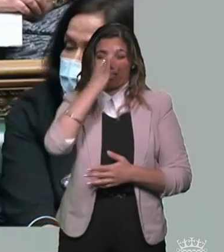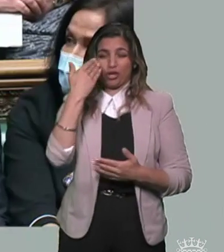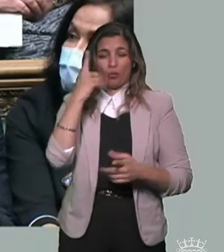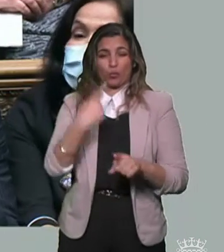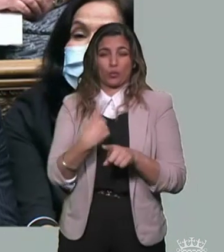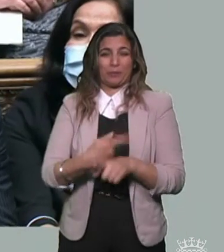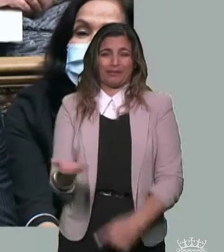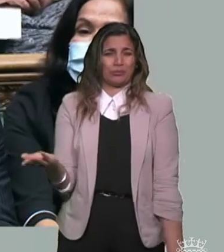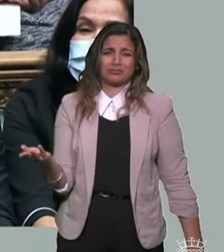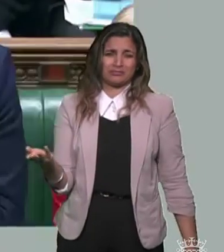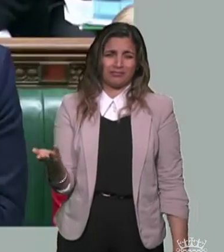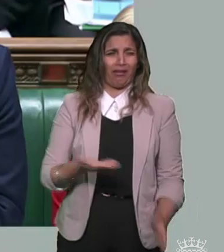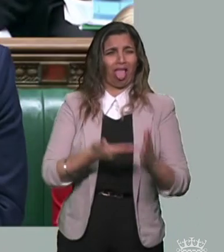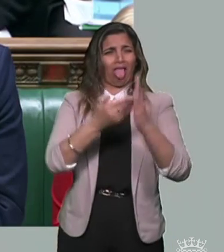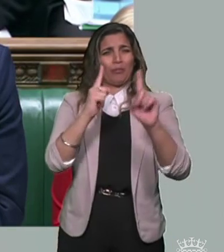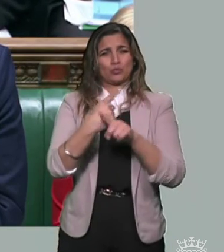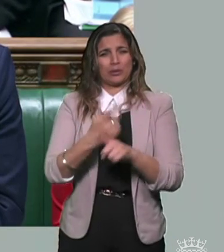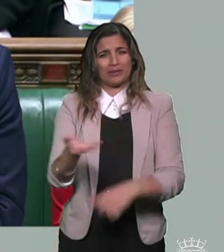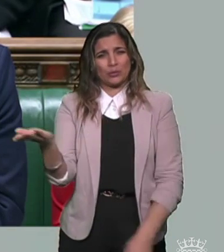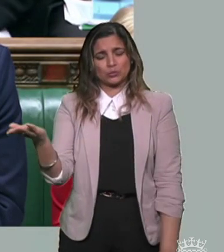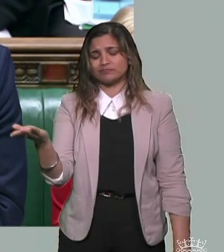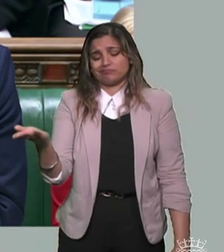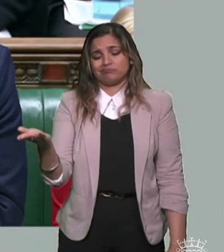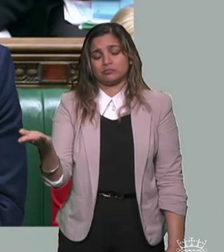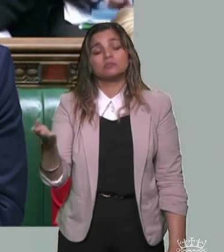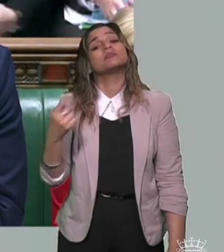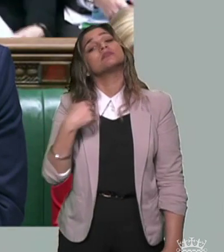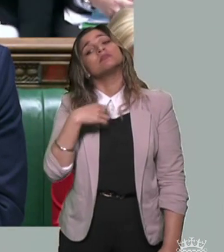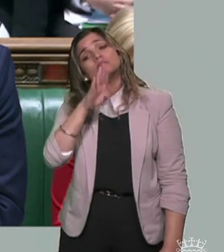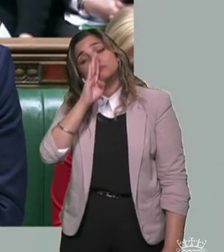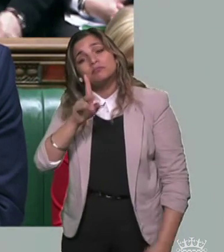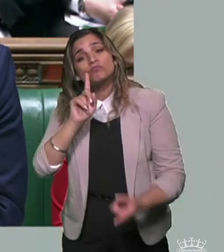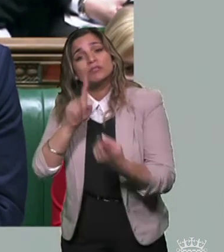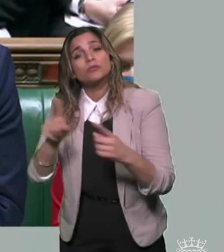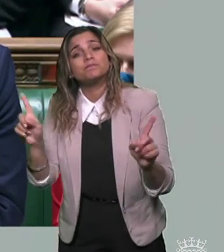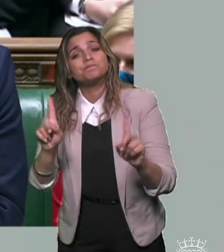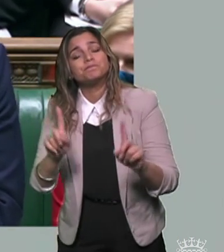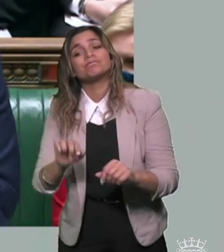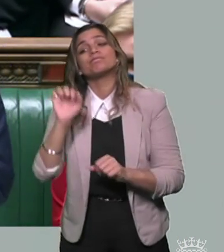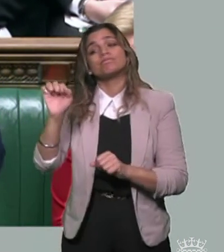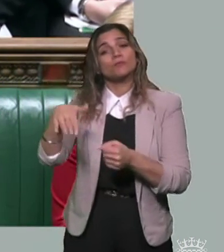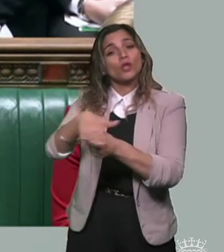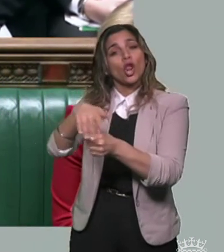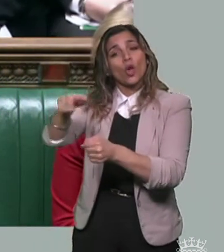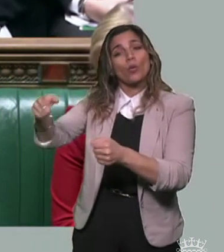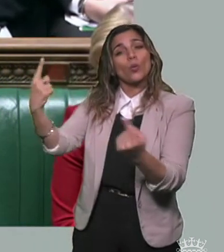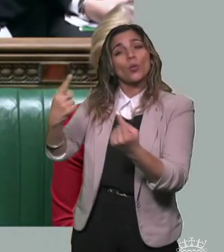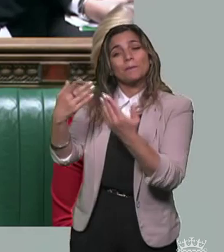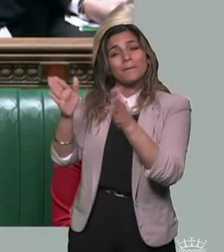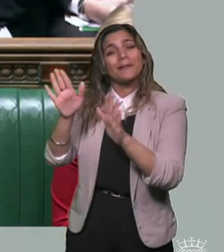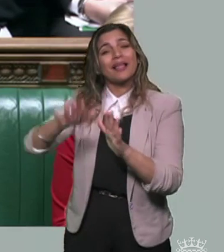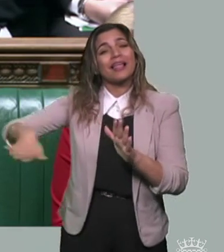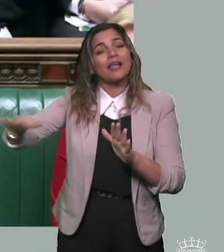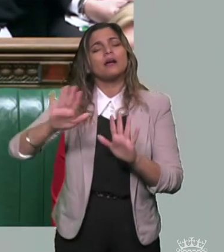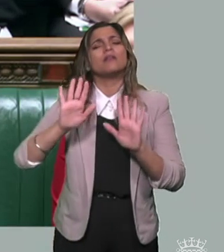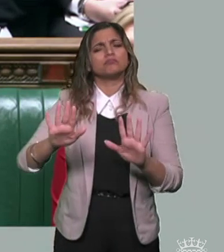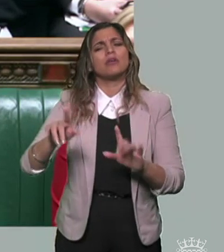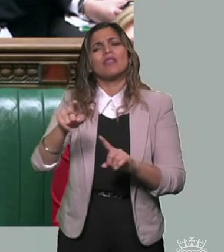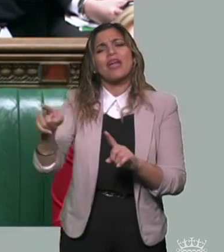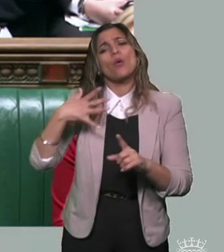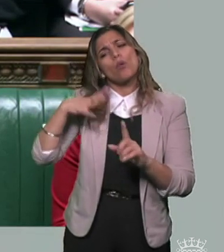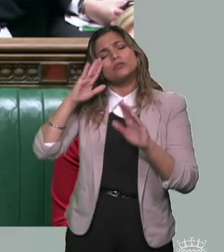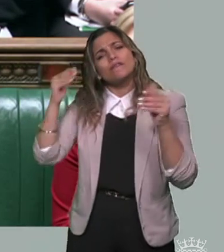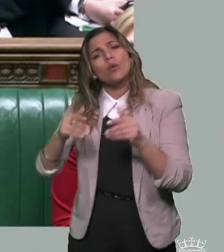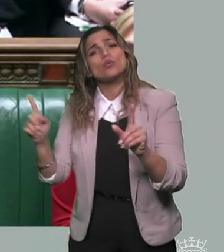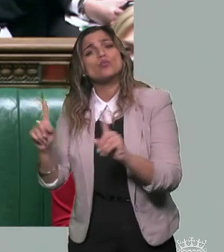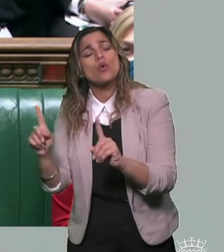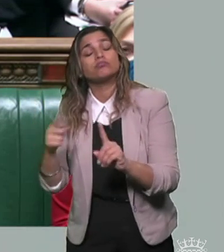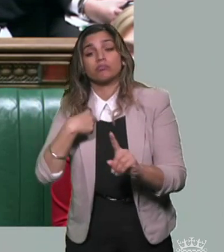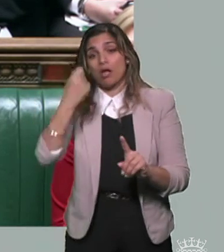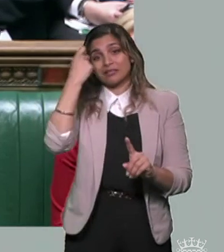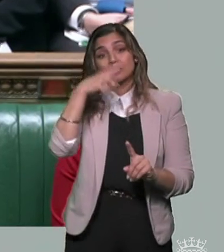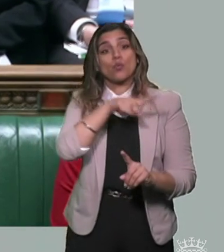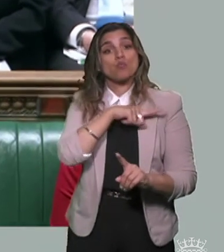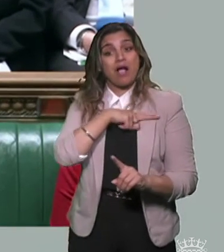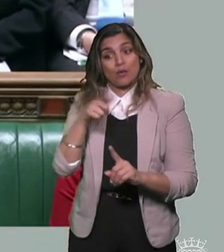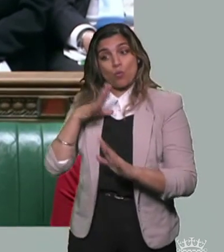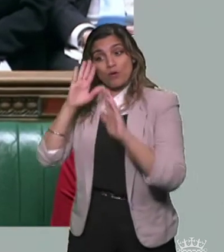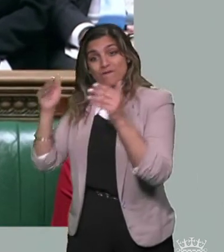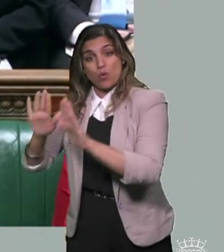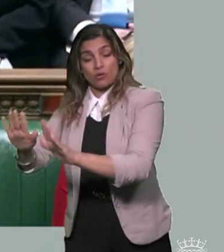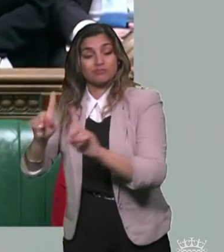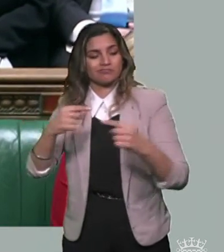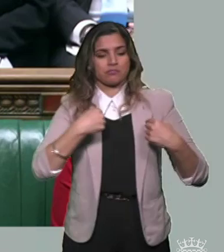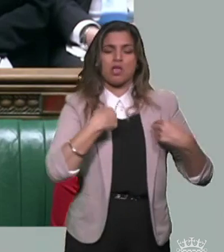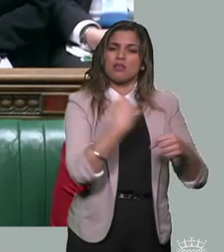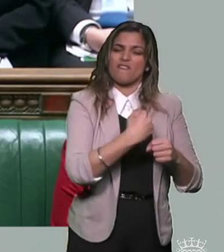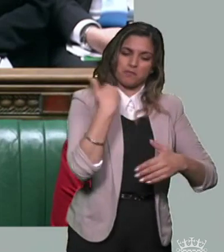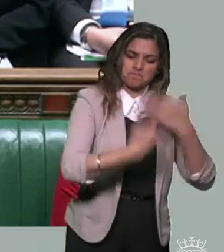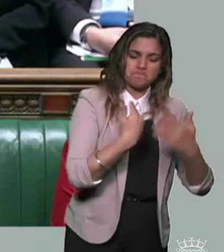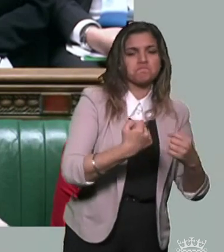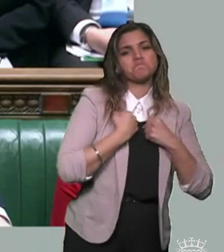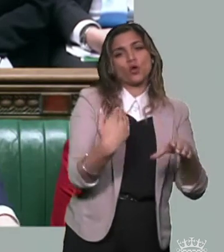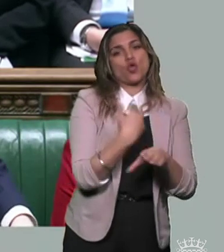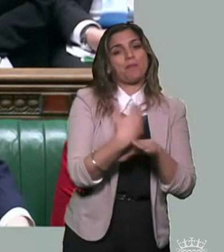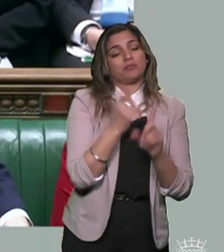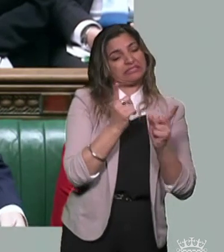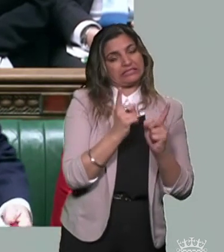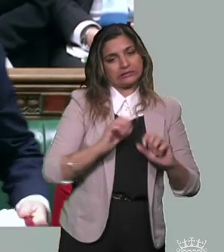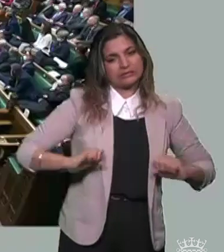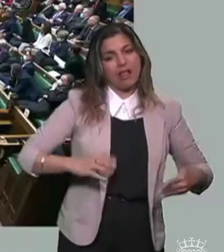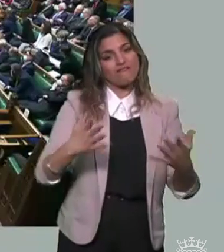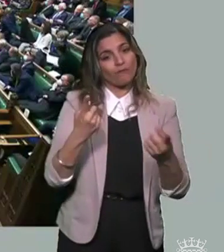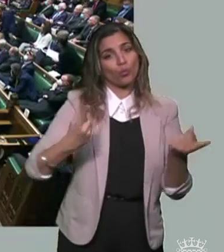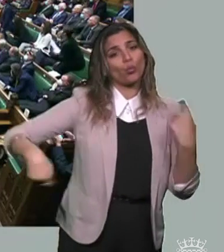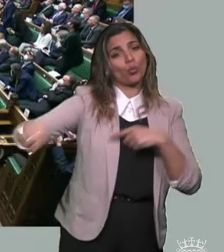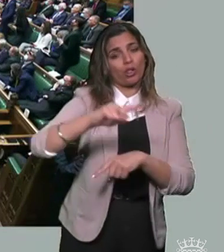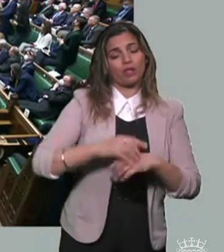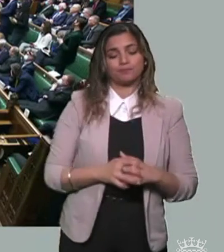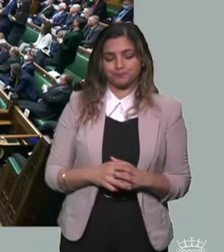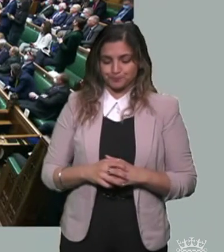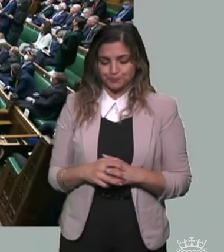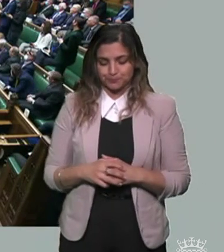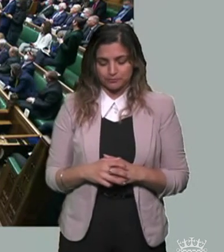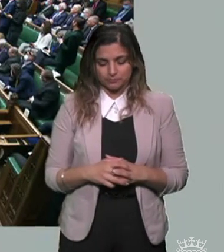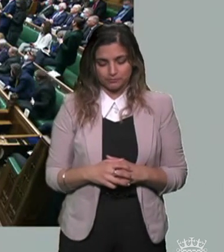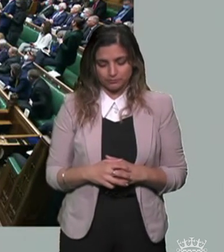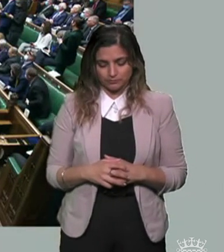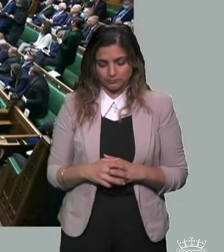What I can tell him and his constituents is that, irrespective of what they want to focus on—and I understand why they do—this Government are going to get on with the job and deliver for the people of this country.